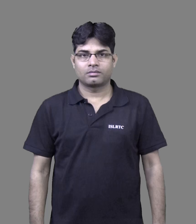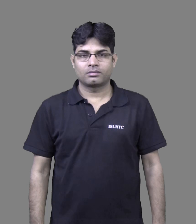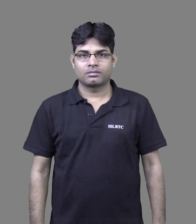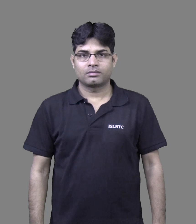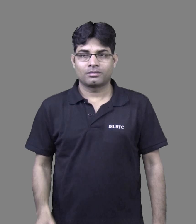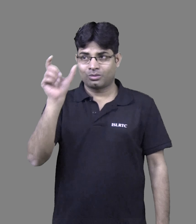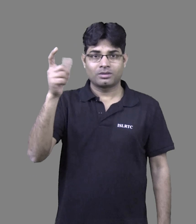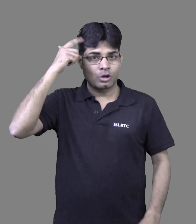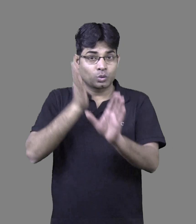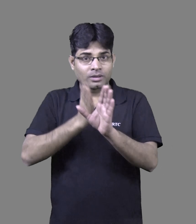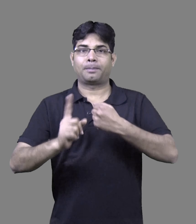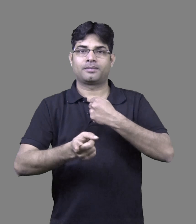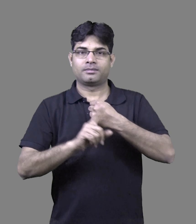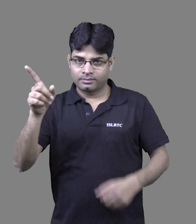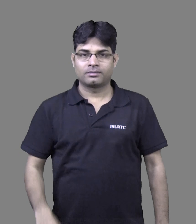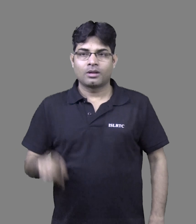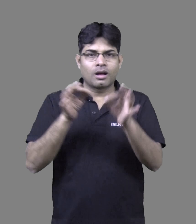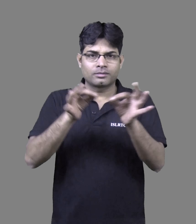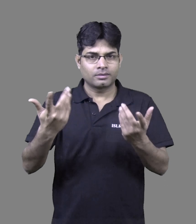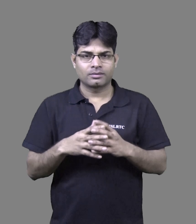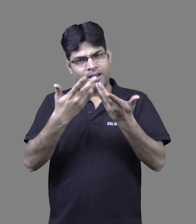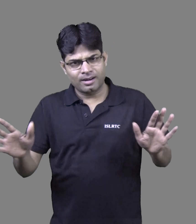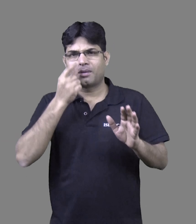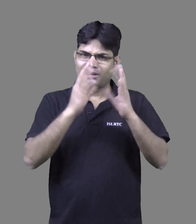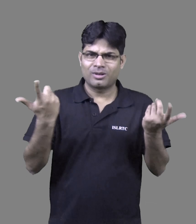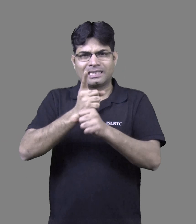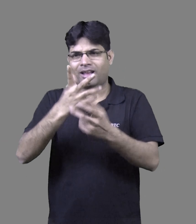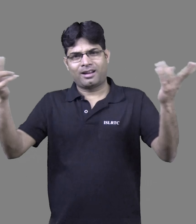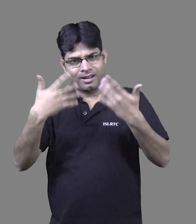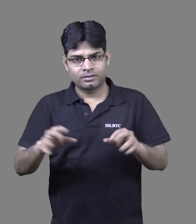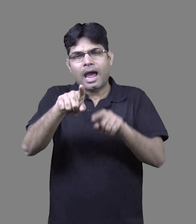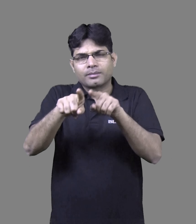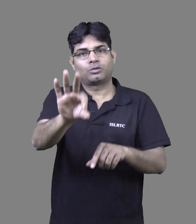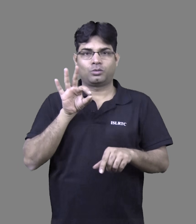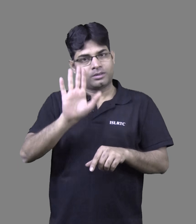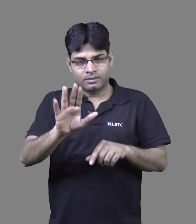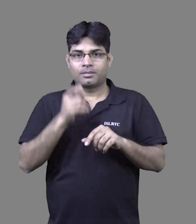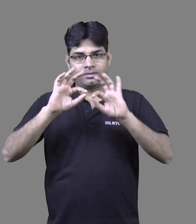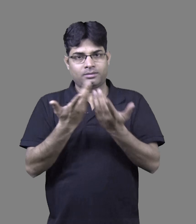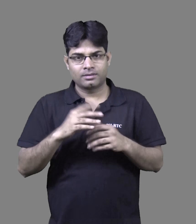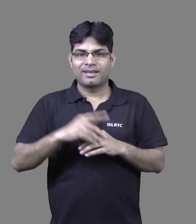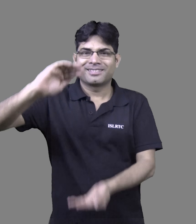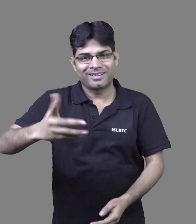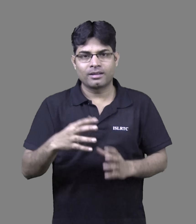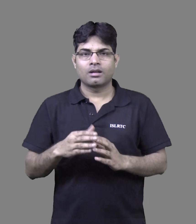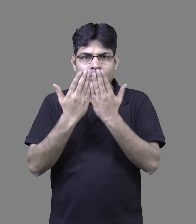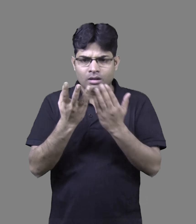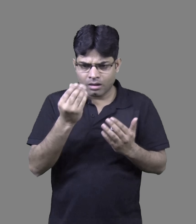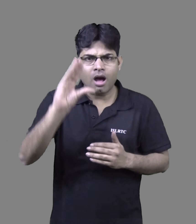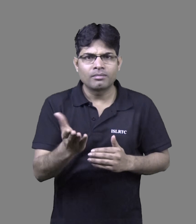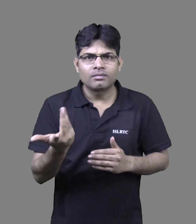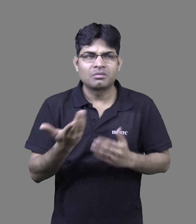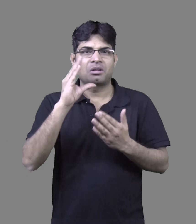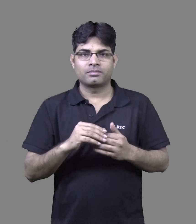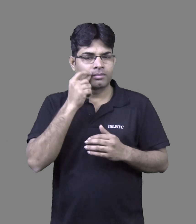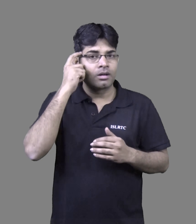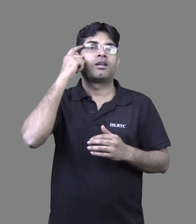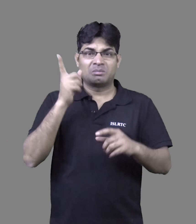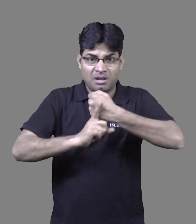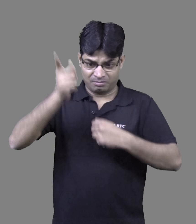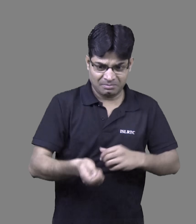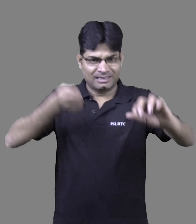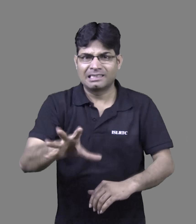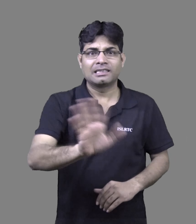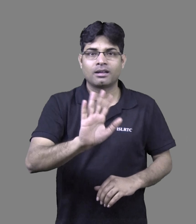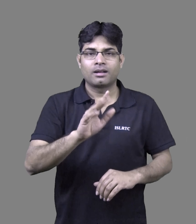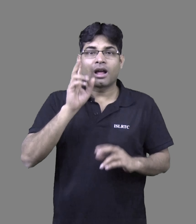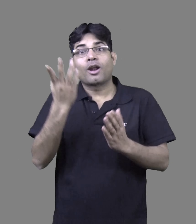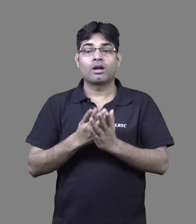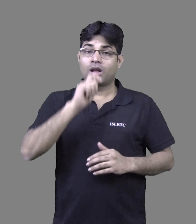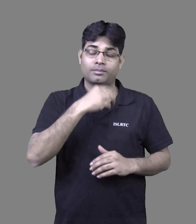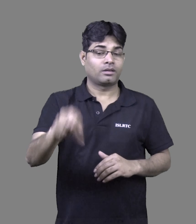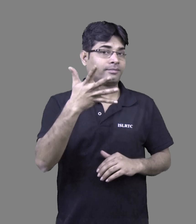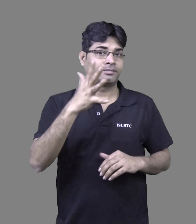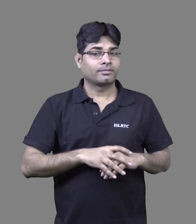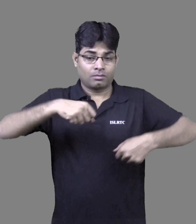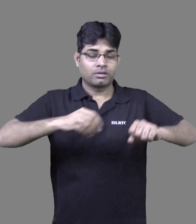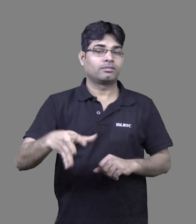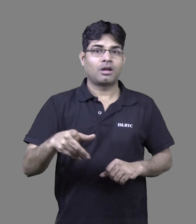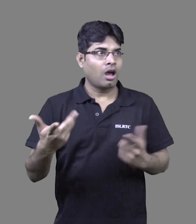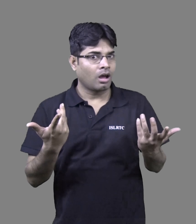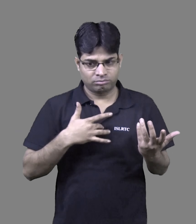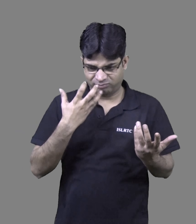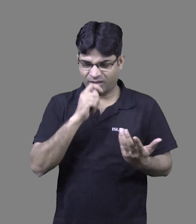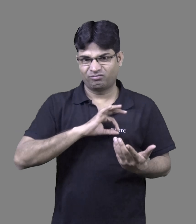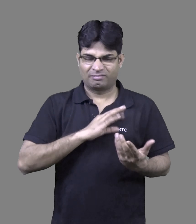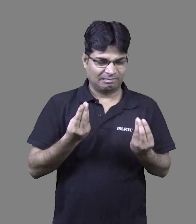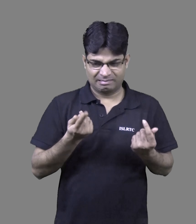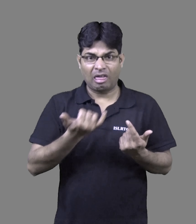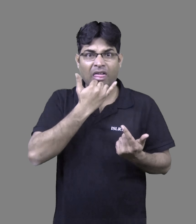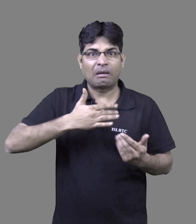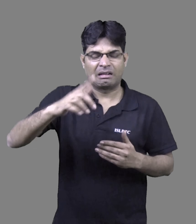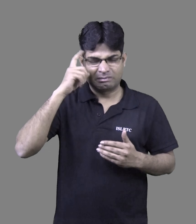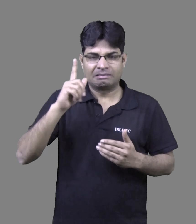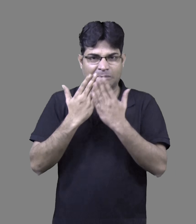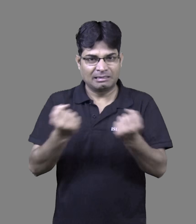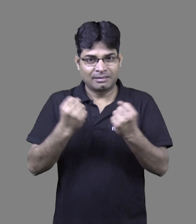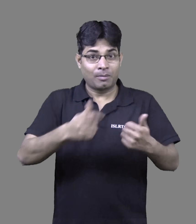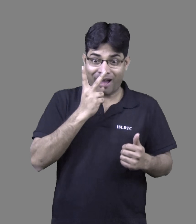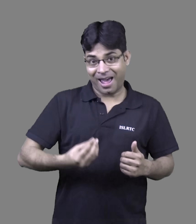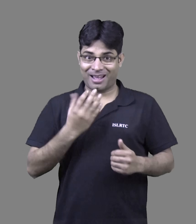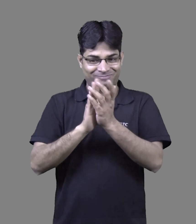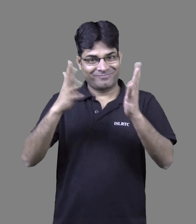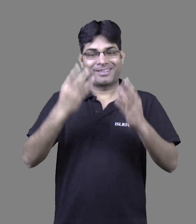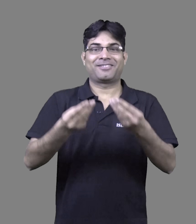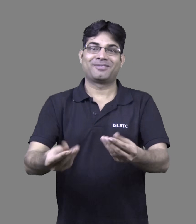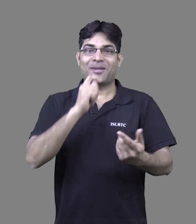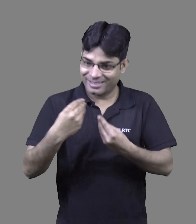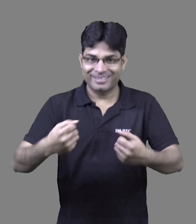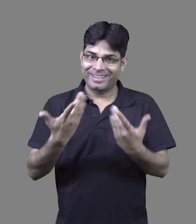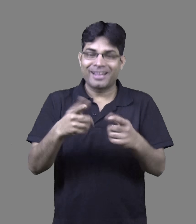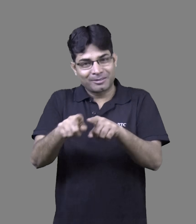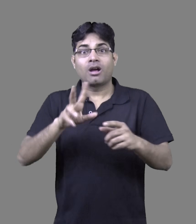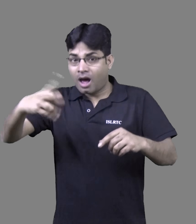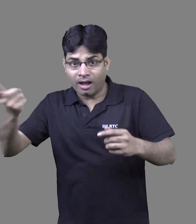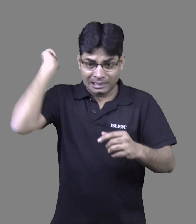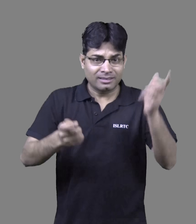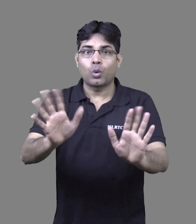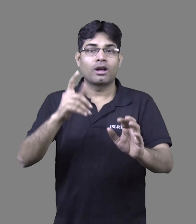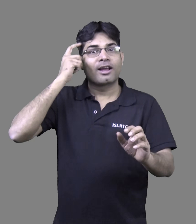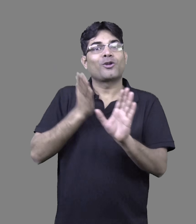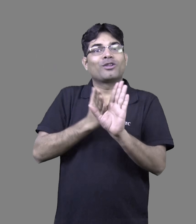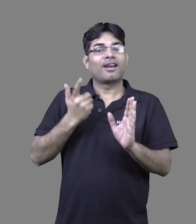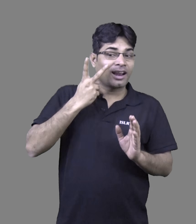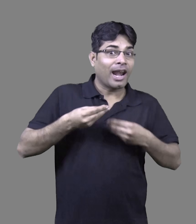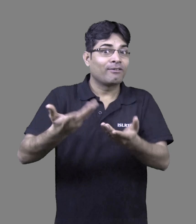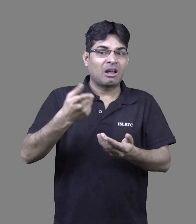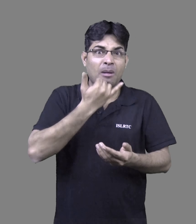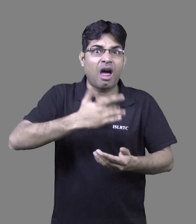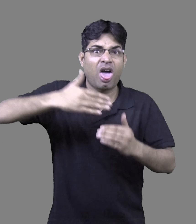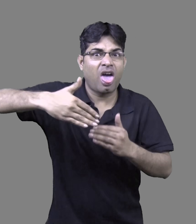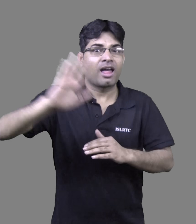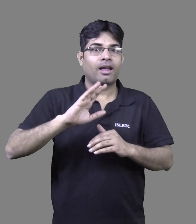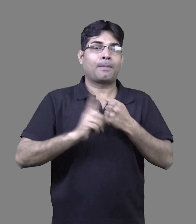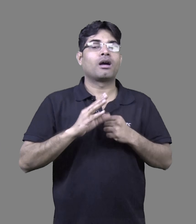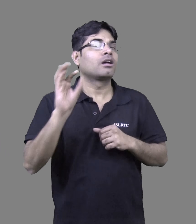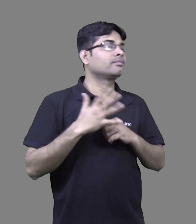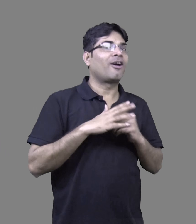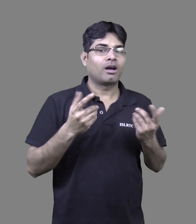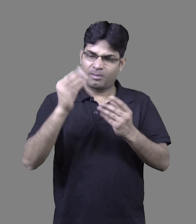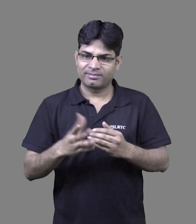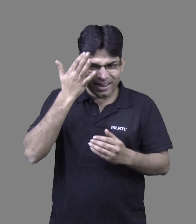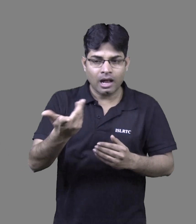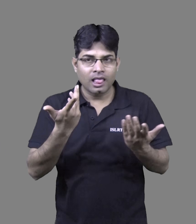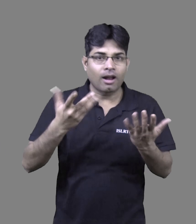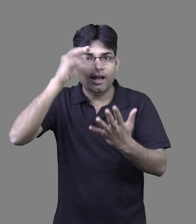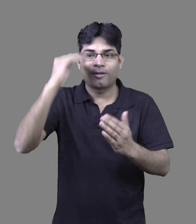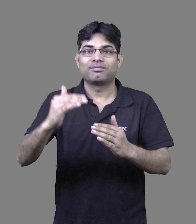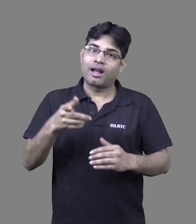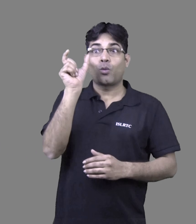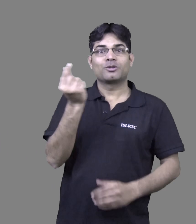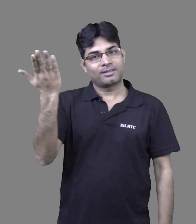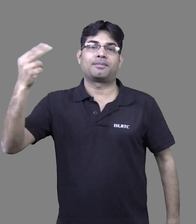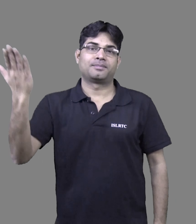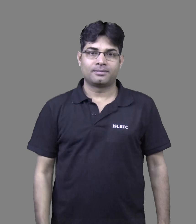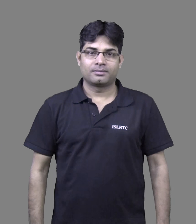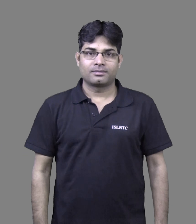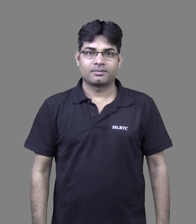Punishment